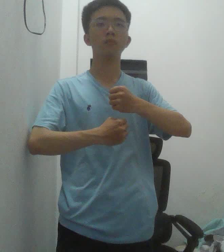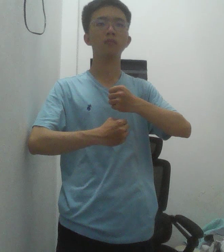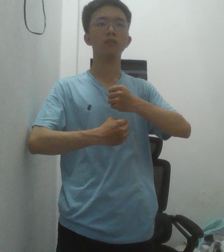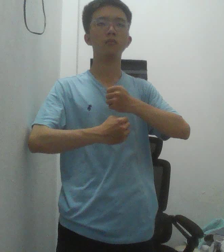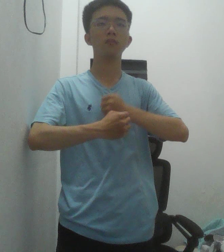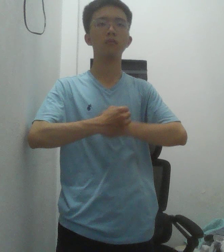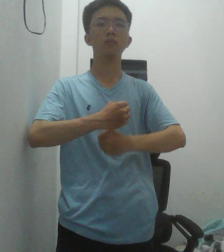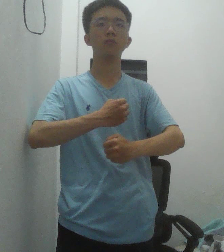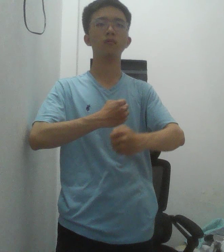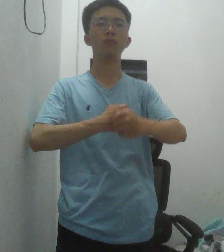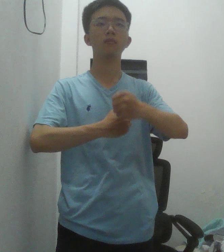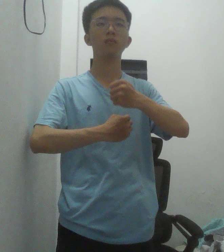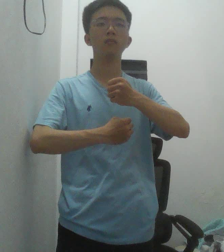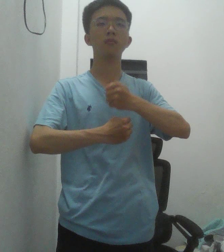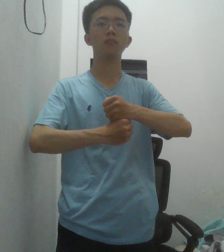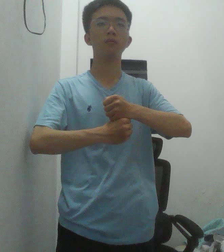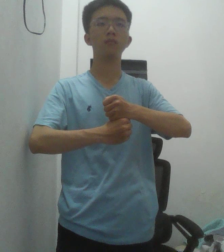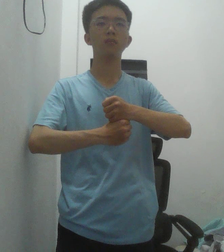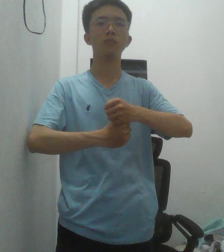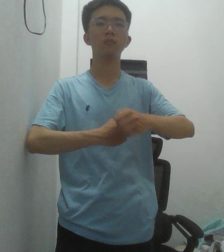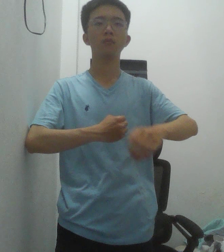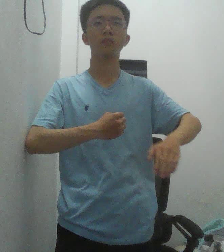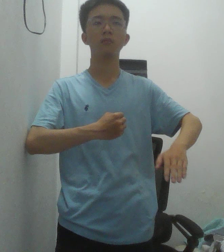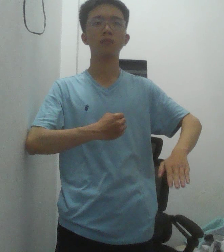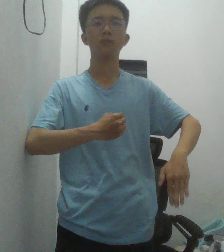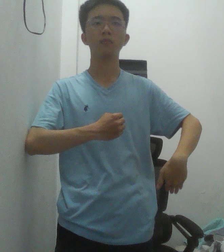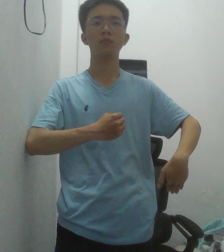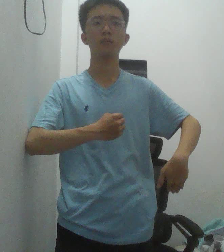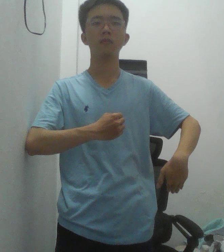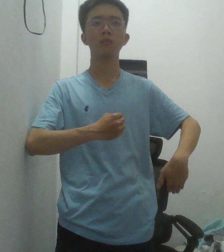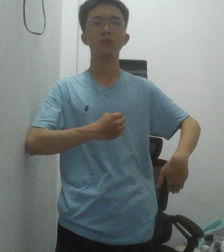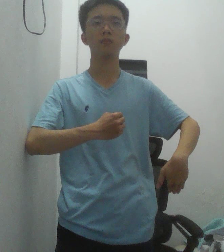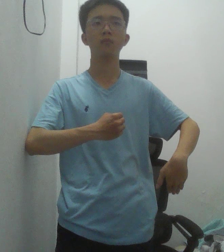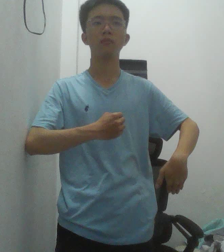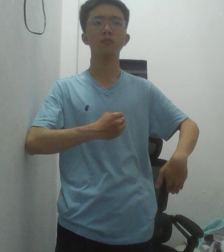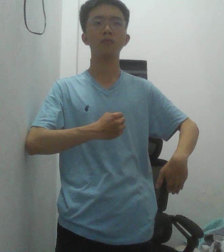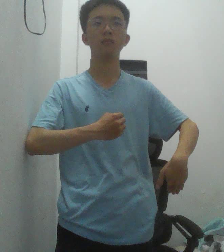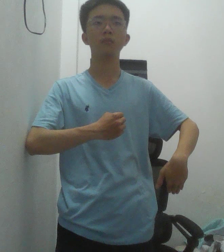nam sau